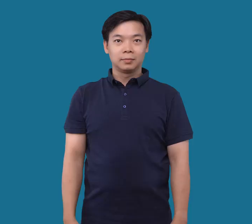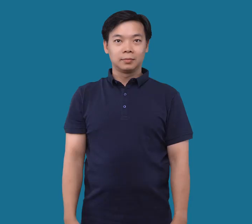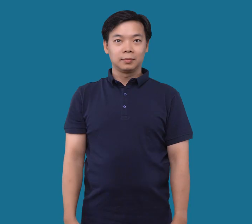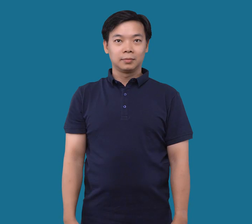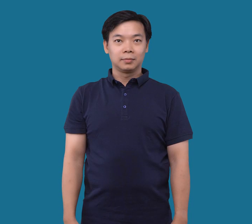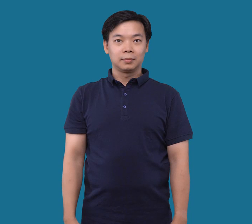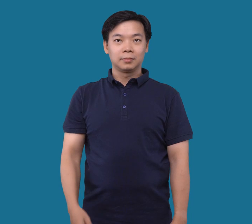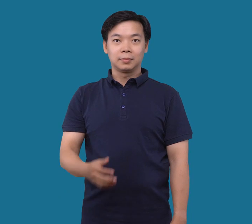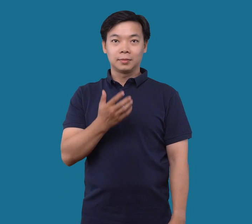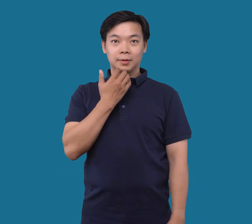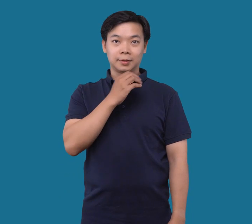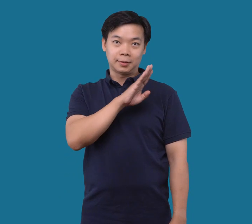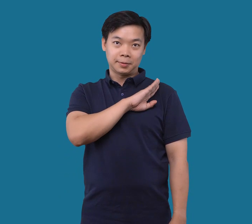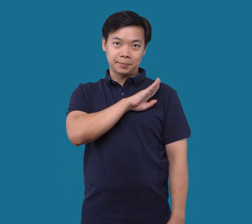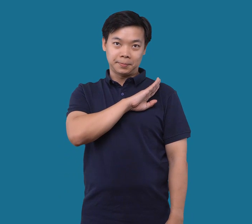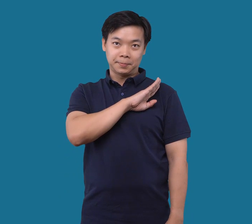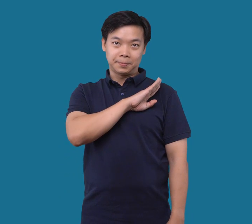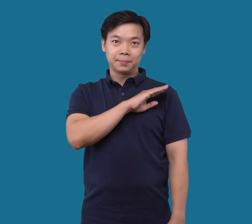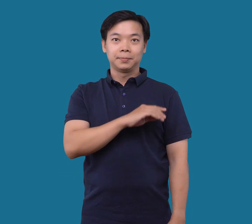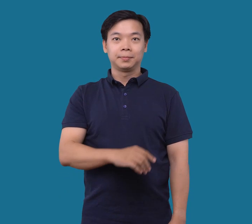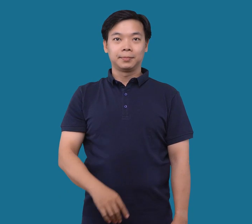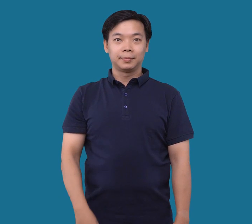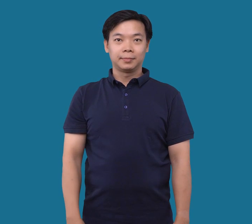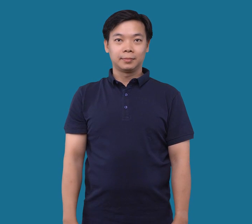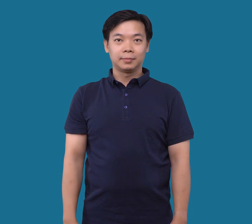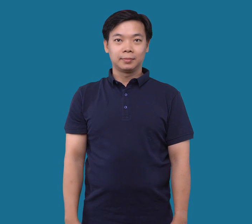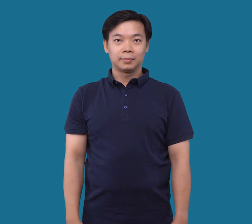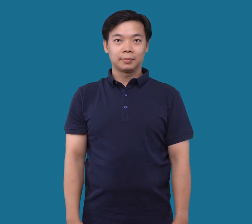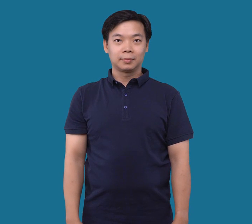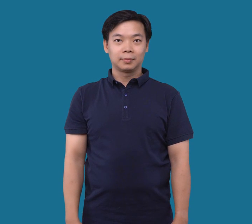anh em